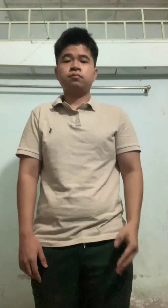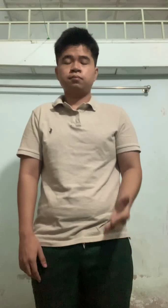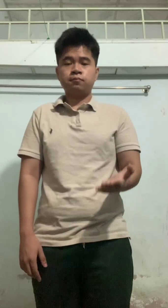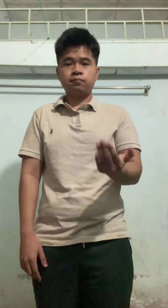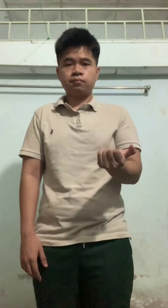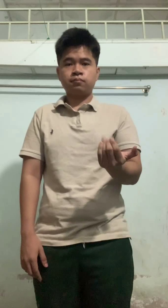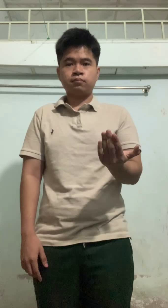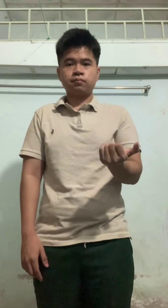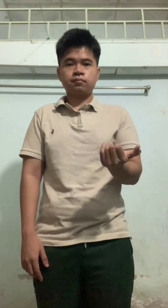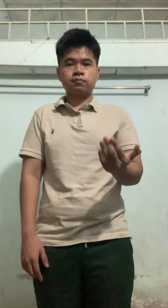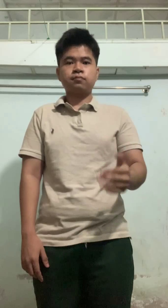yeu cau